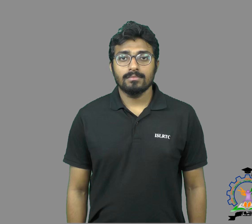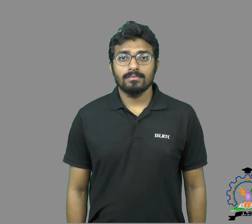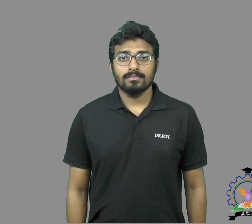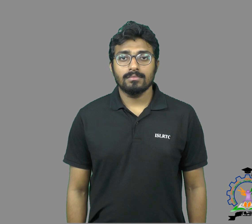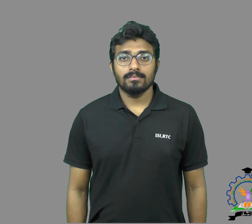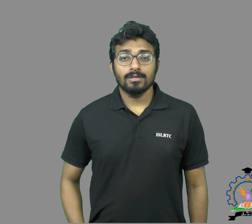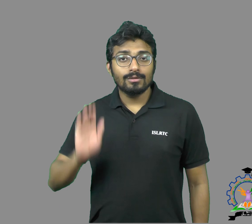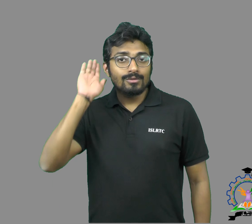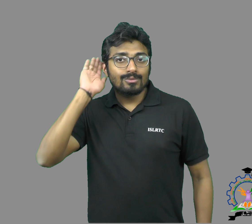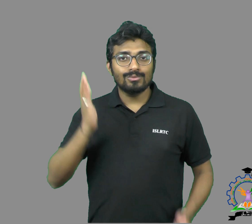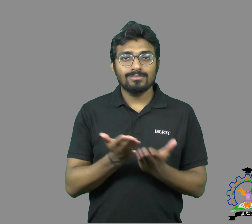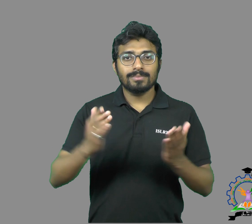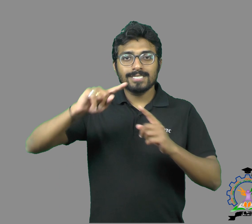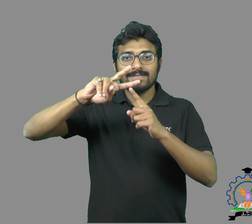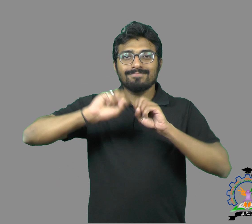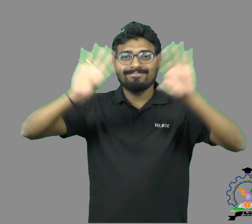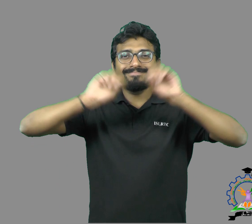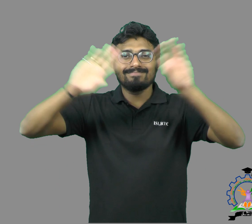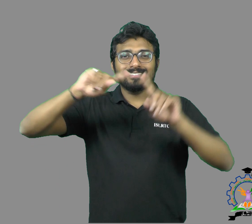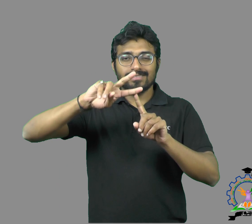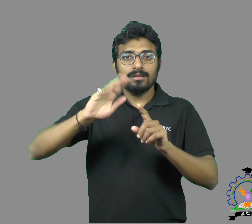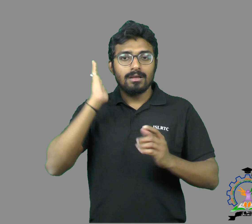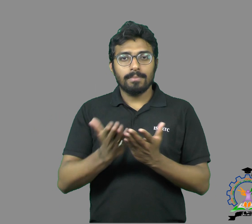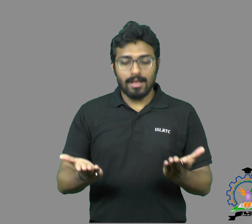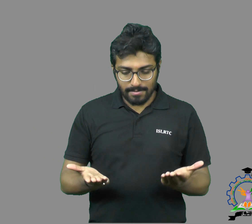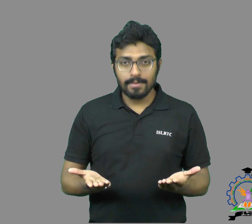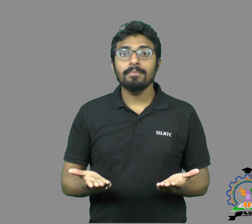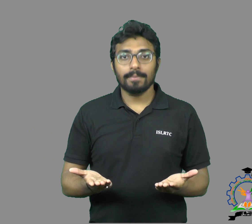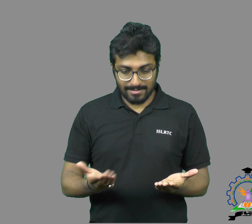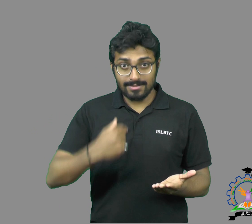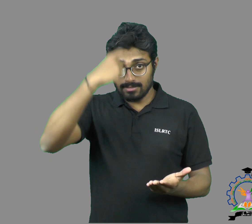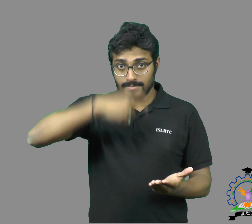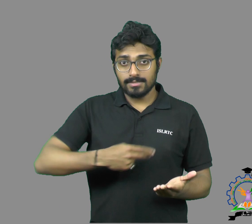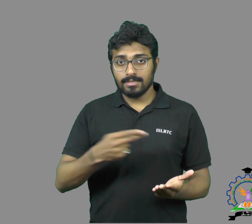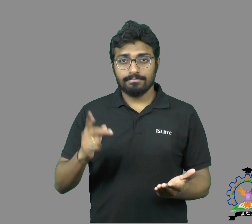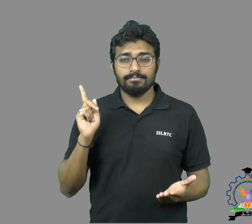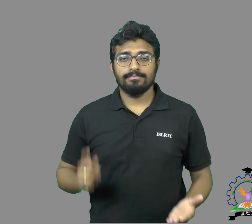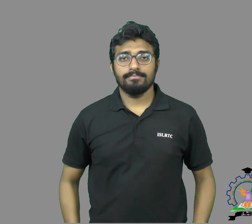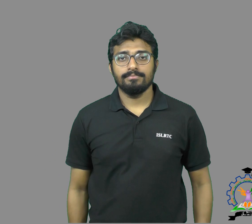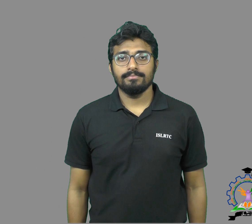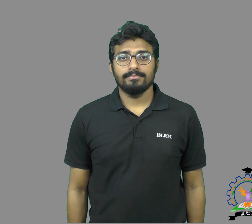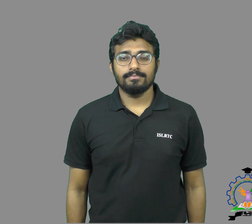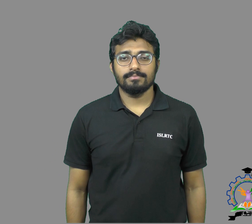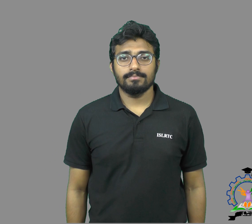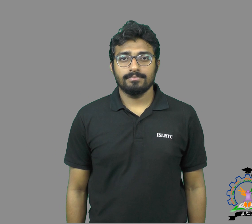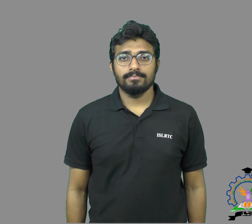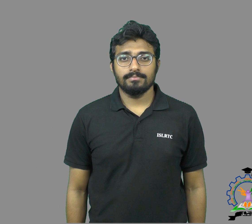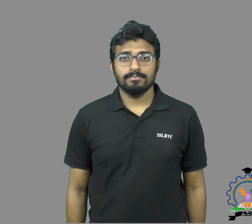Newsreader